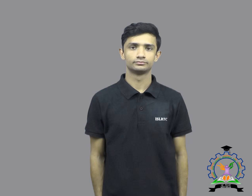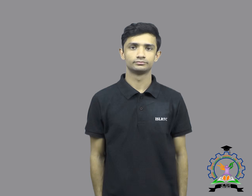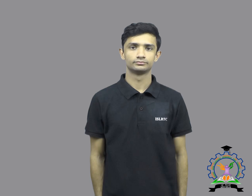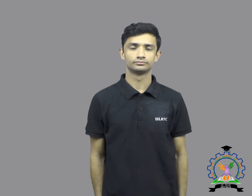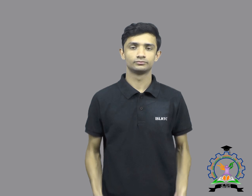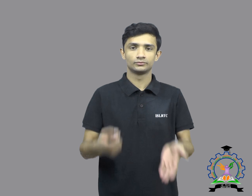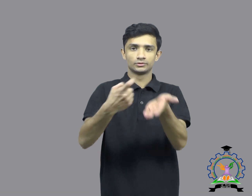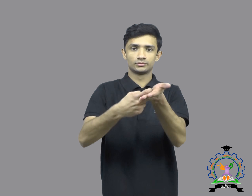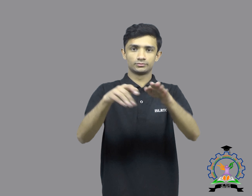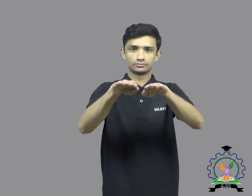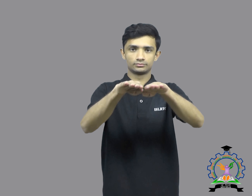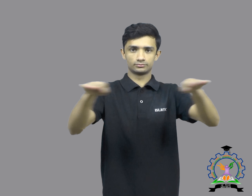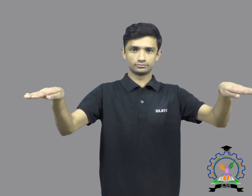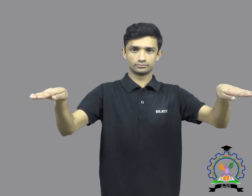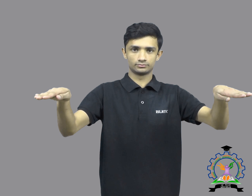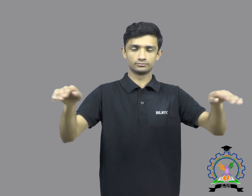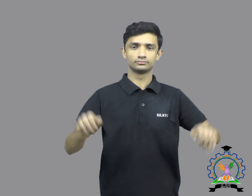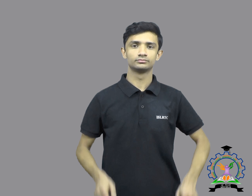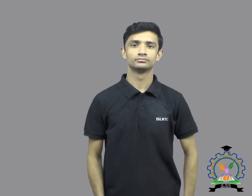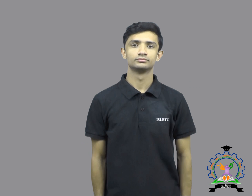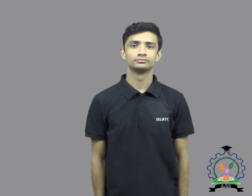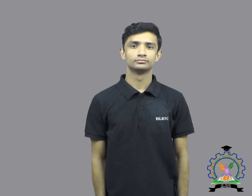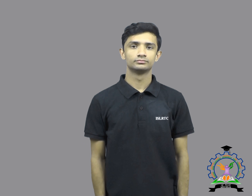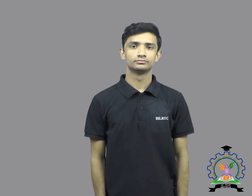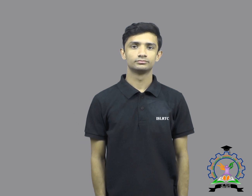Reception